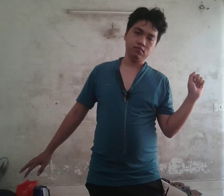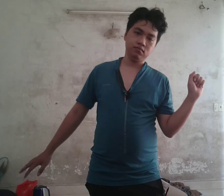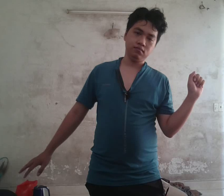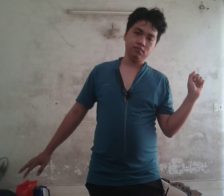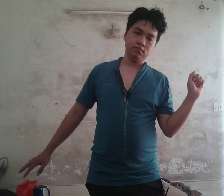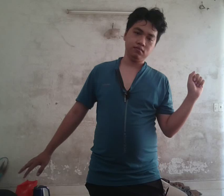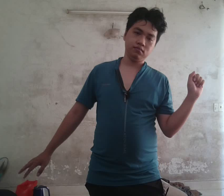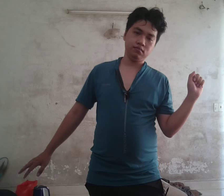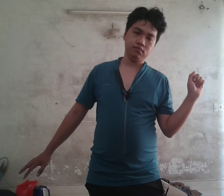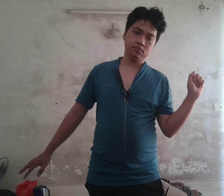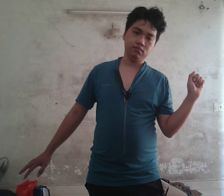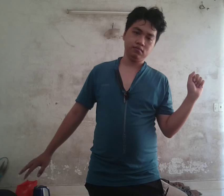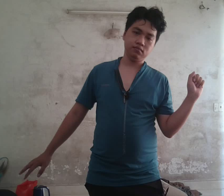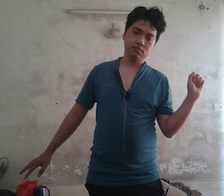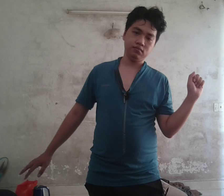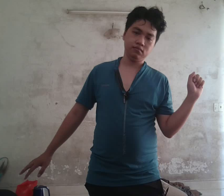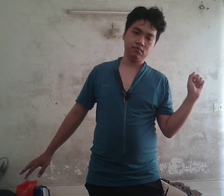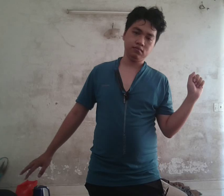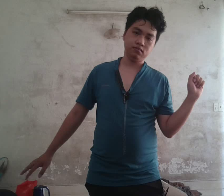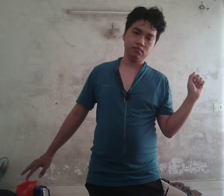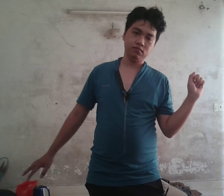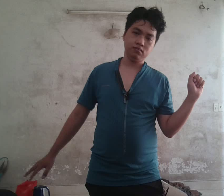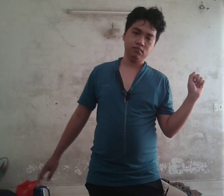a